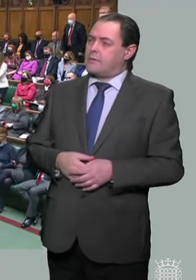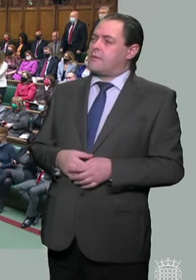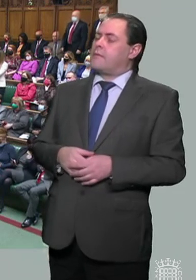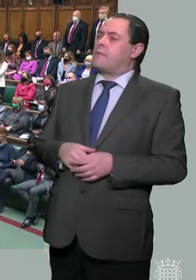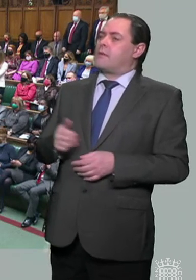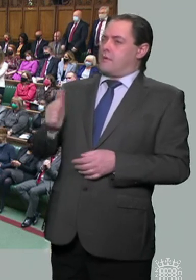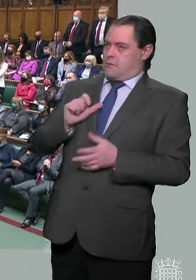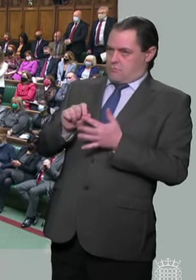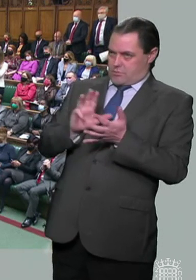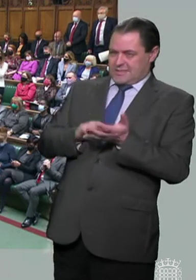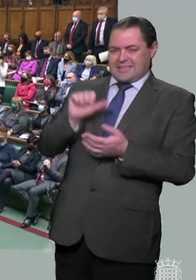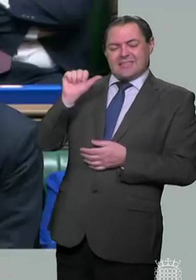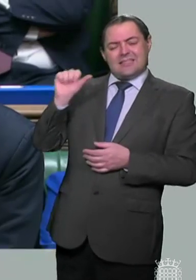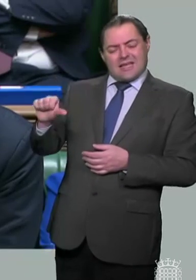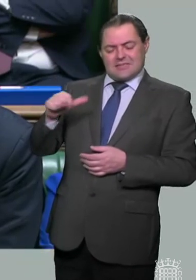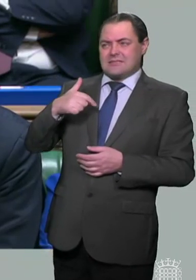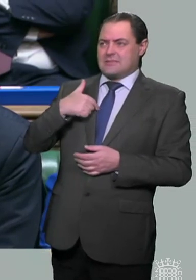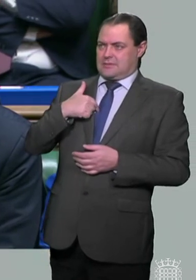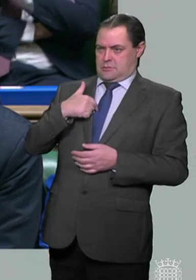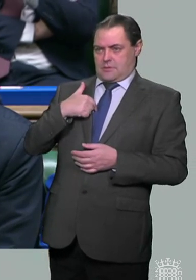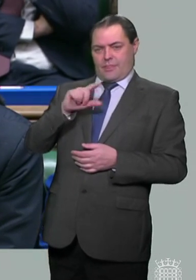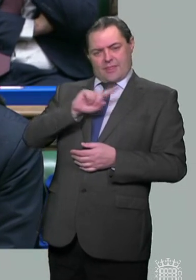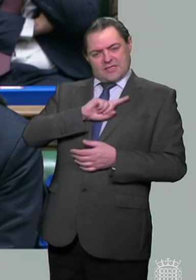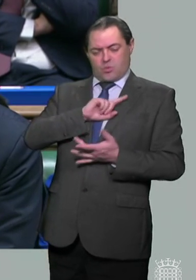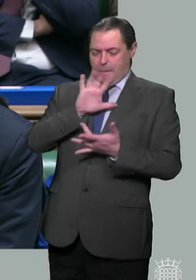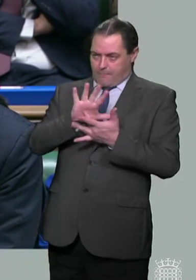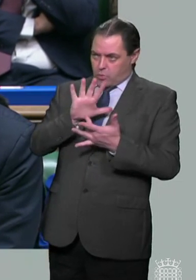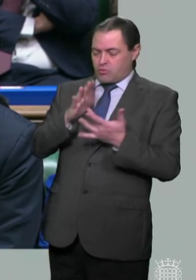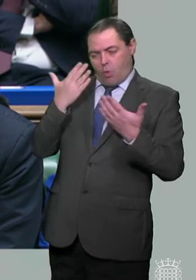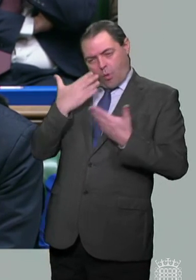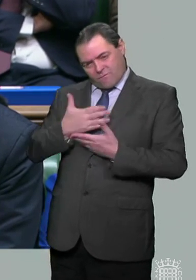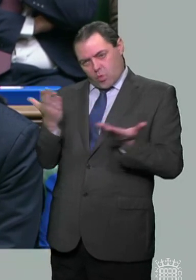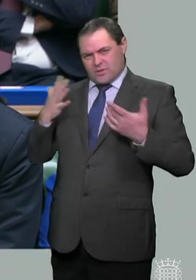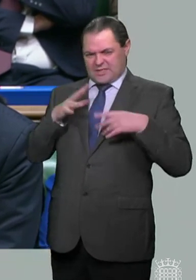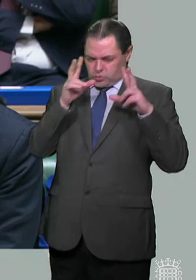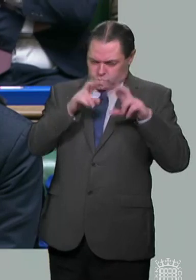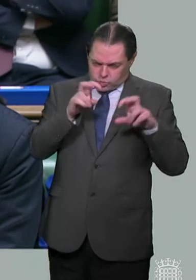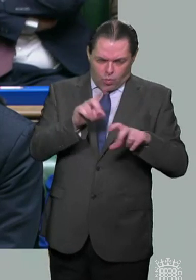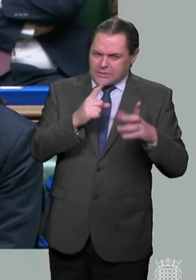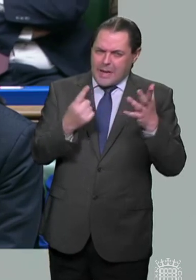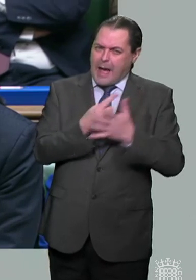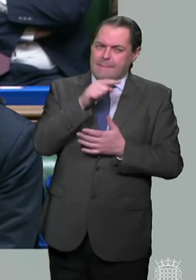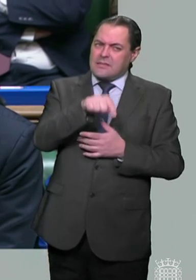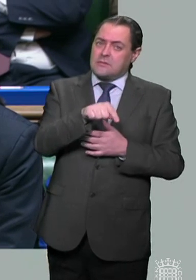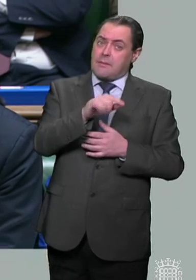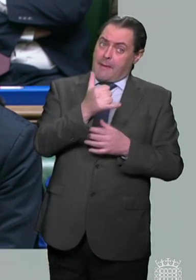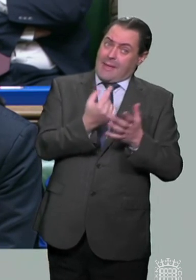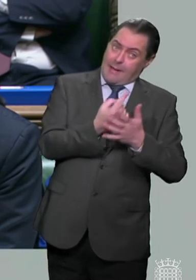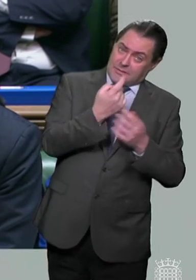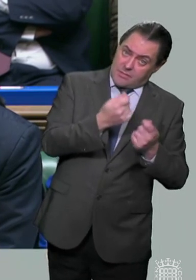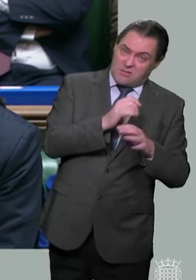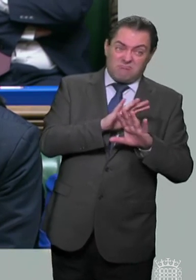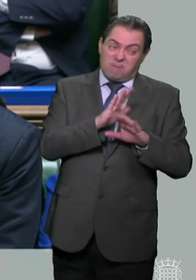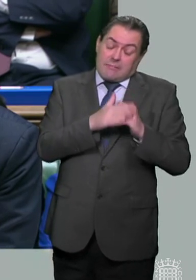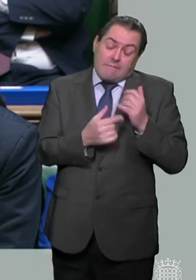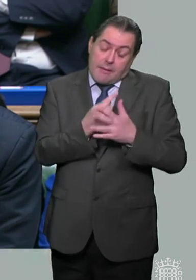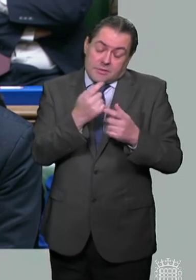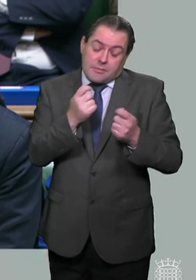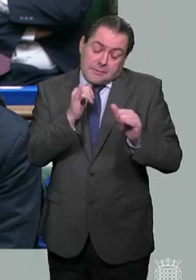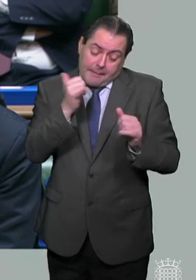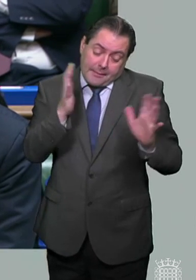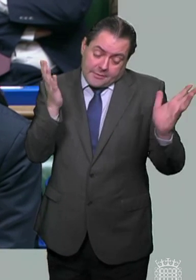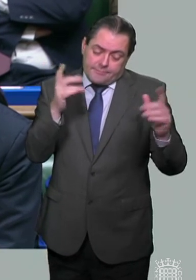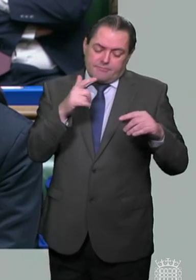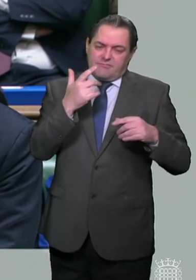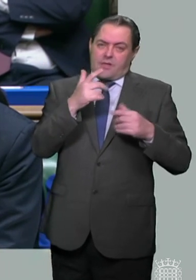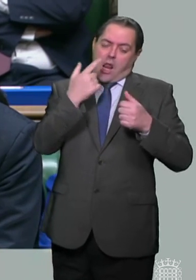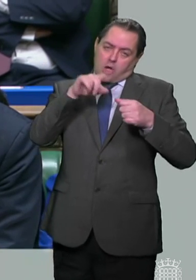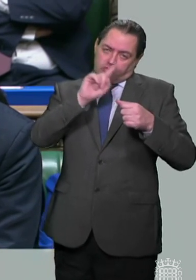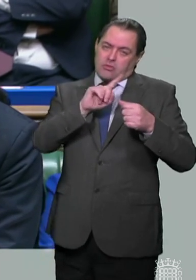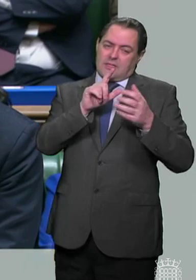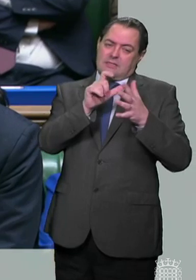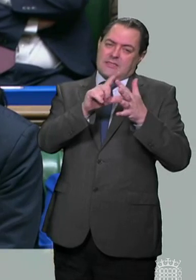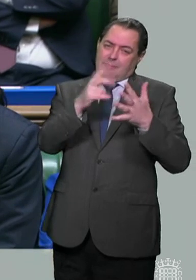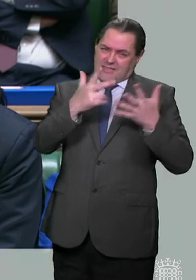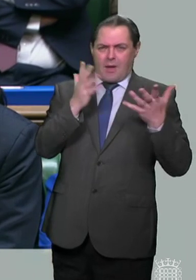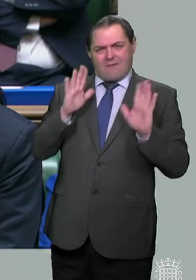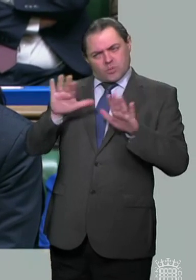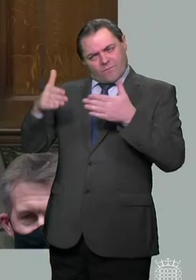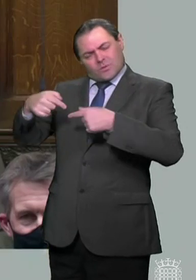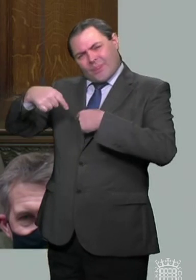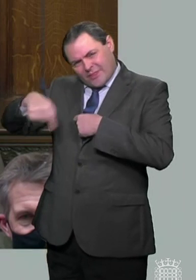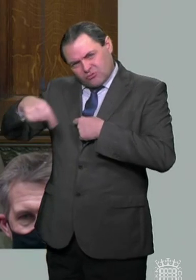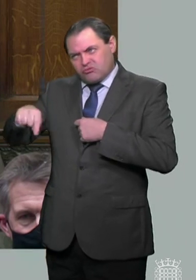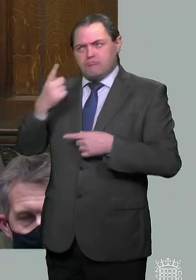Yes, it does. That is why it is absolutely vital that we should get to the bottom of whatever may or may not have taken place on 18 December last year, but we need to focus on what is happening this year.